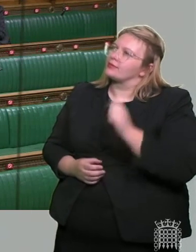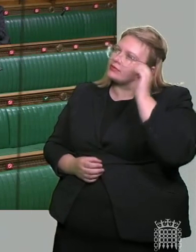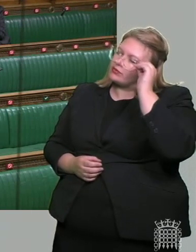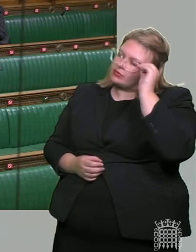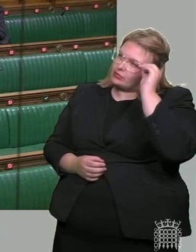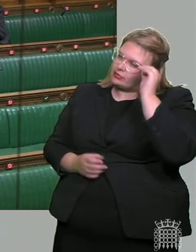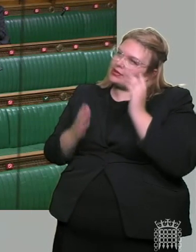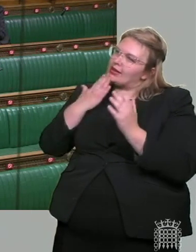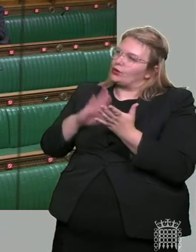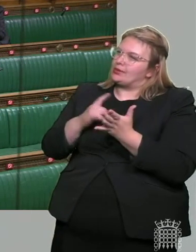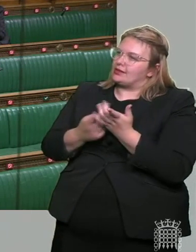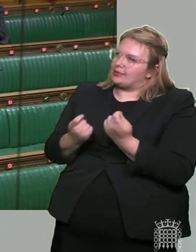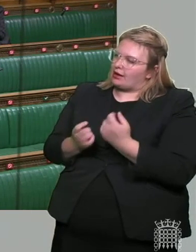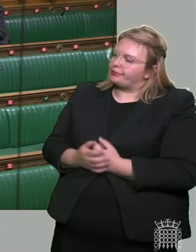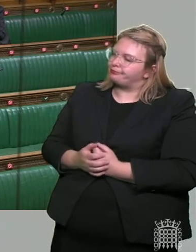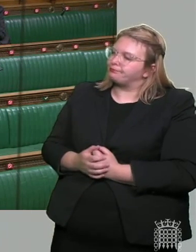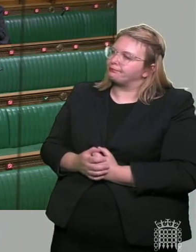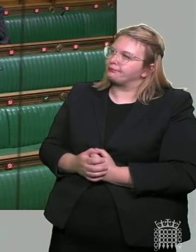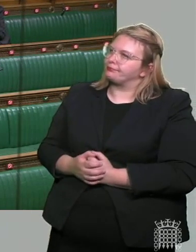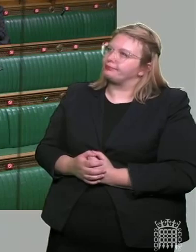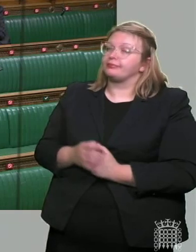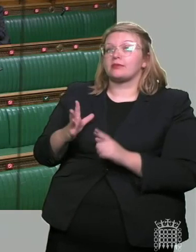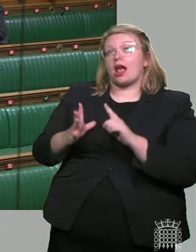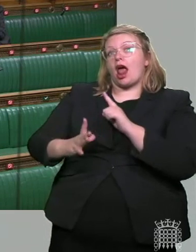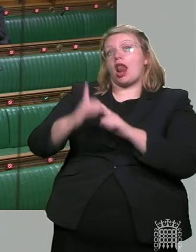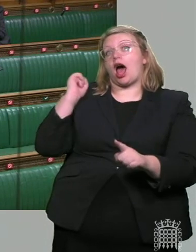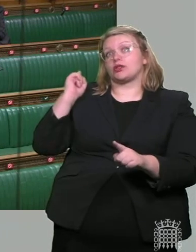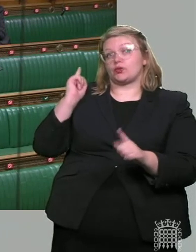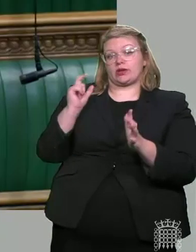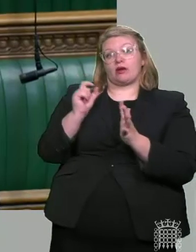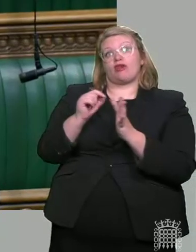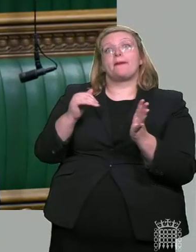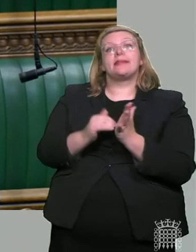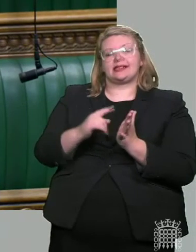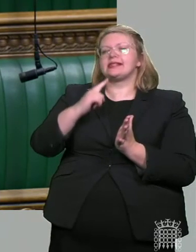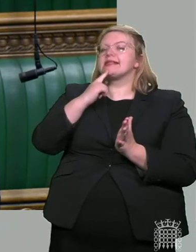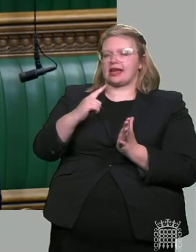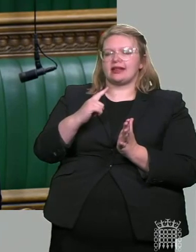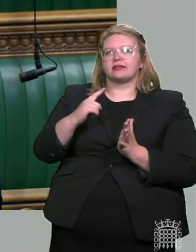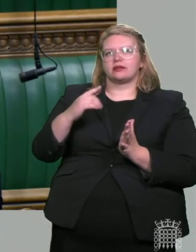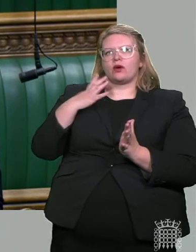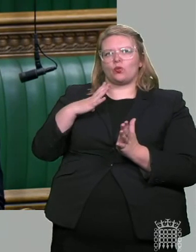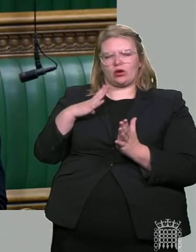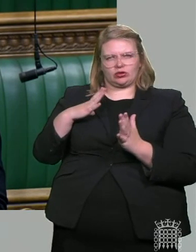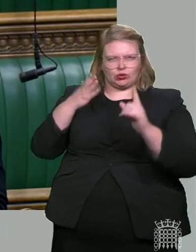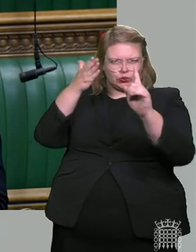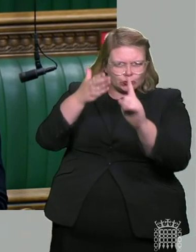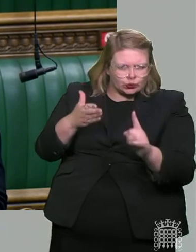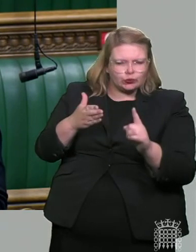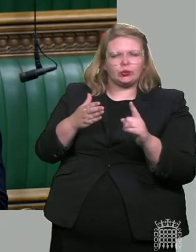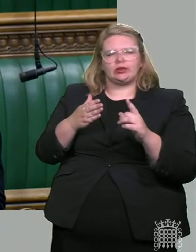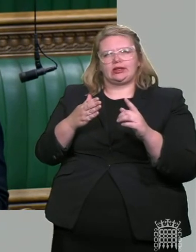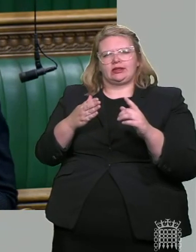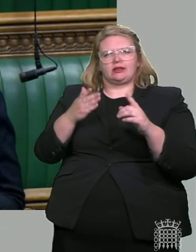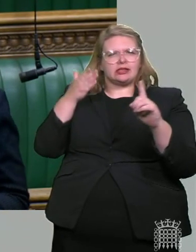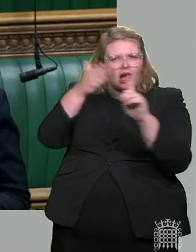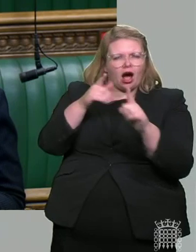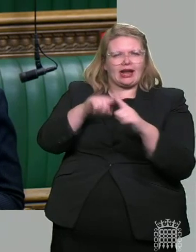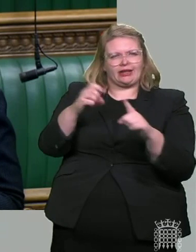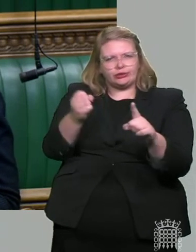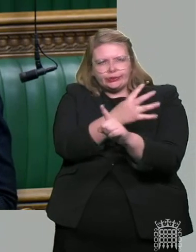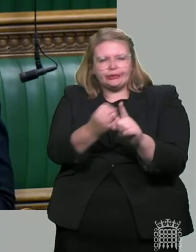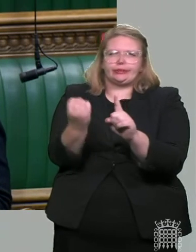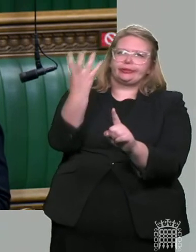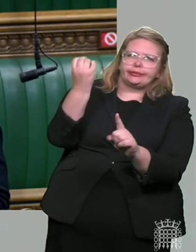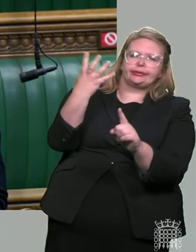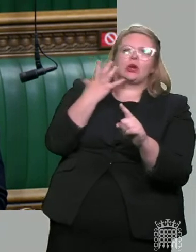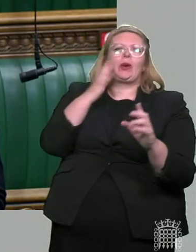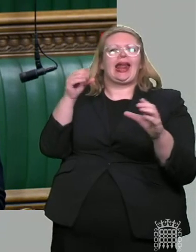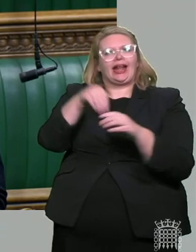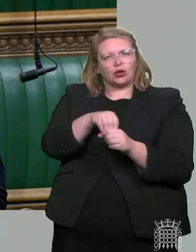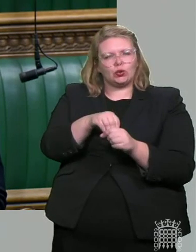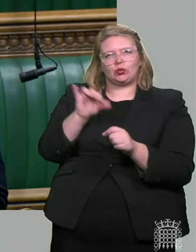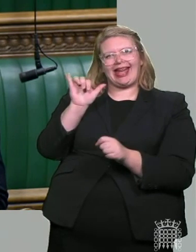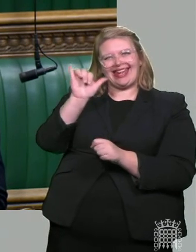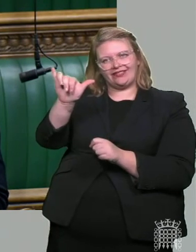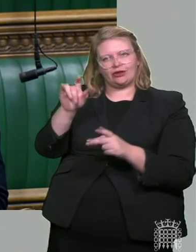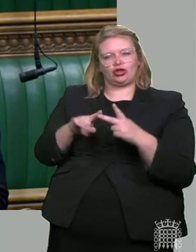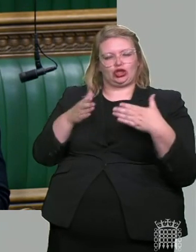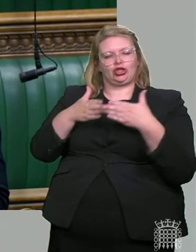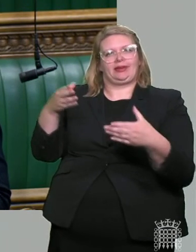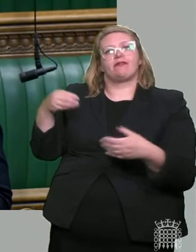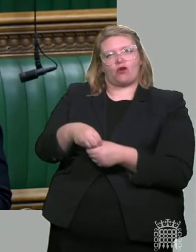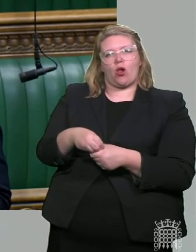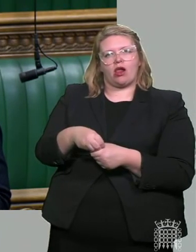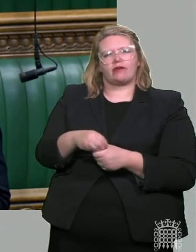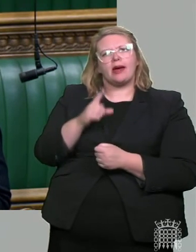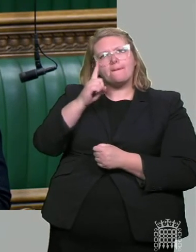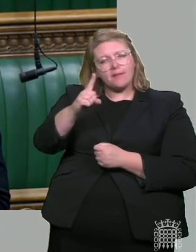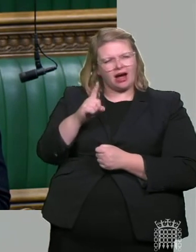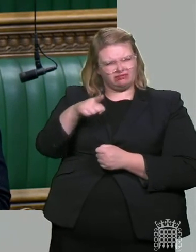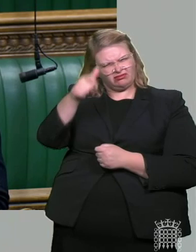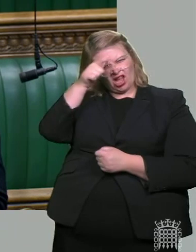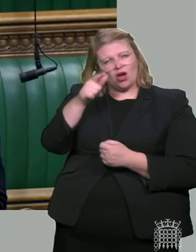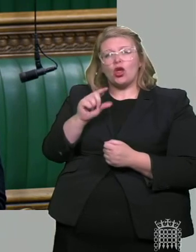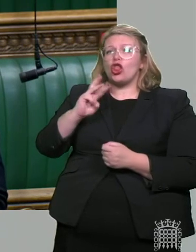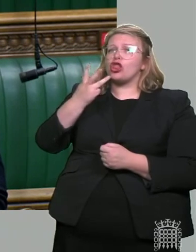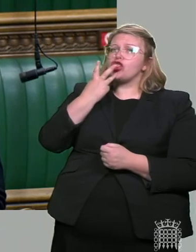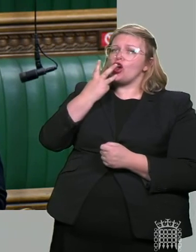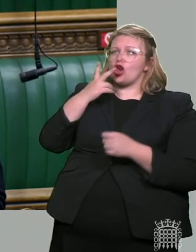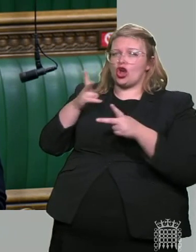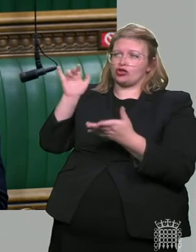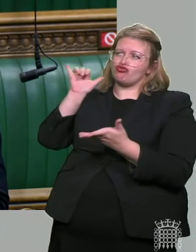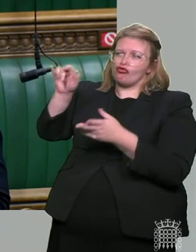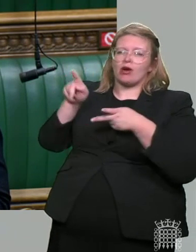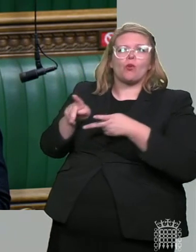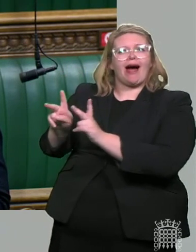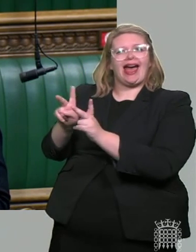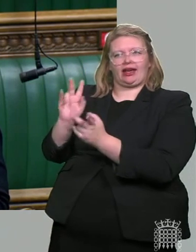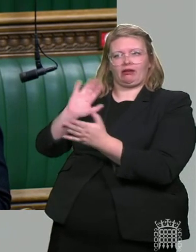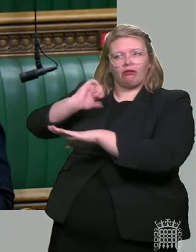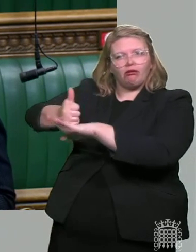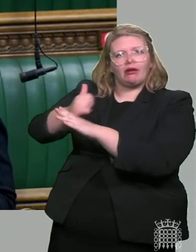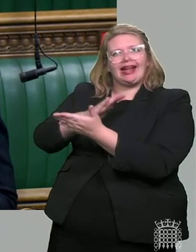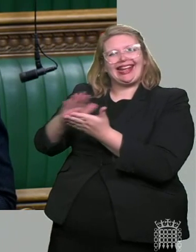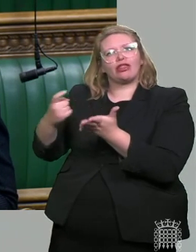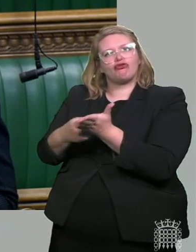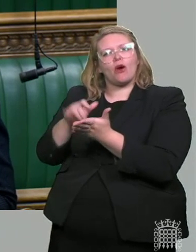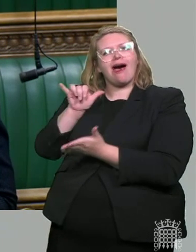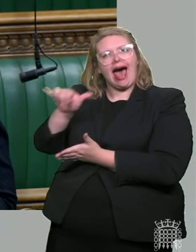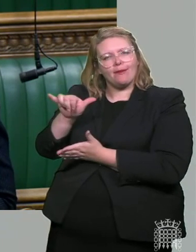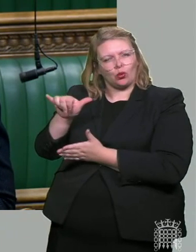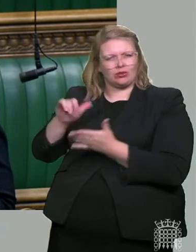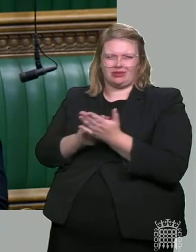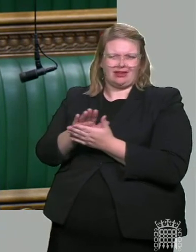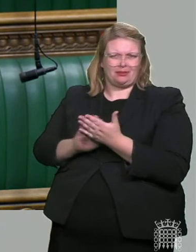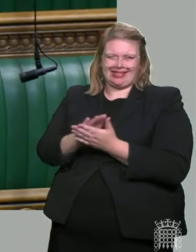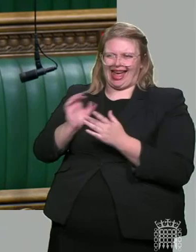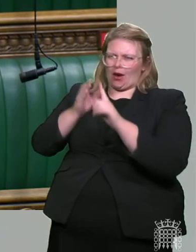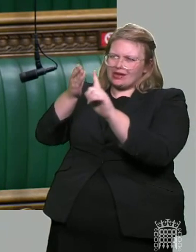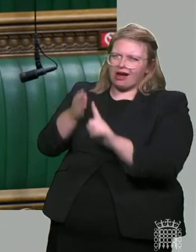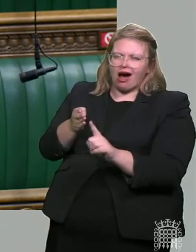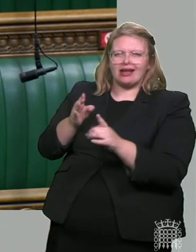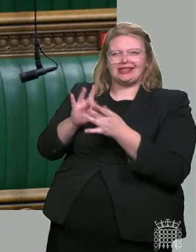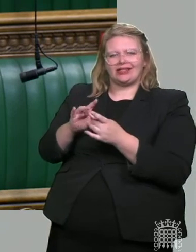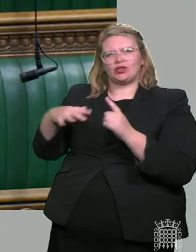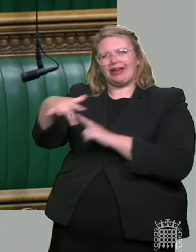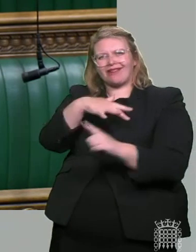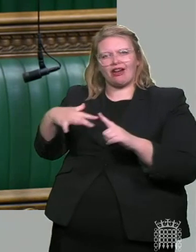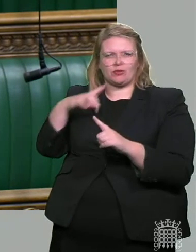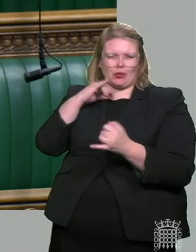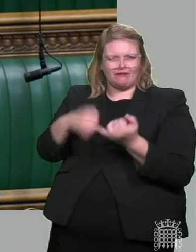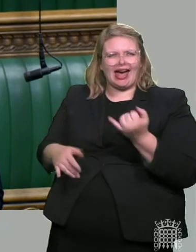I welcome the Prime Minister’s commitment last week to include aviation and shipping in our emissions target, but surely he knows that we will miss that target if we proceed with a third runway at Heathrow, and, furthermore, that that would undermine the progress that the Government hope to make towards net zero.